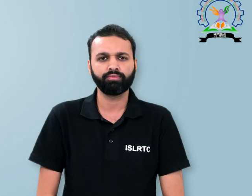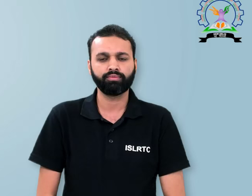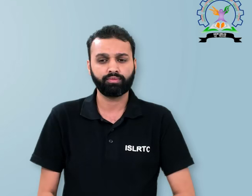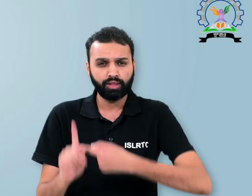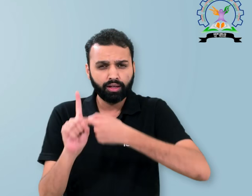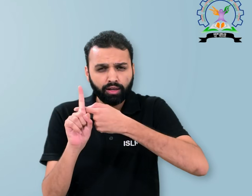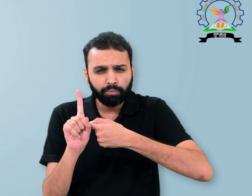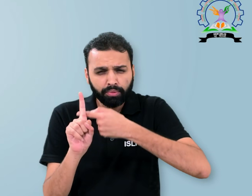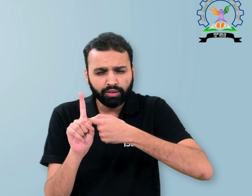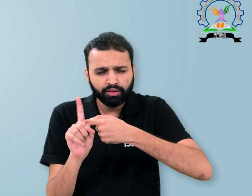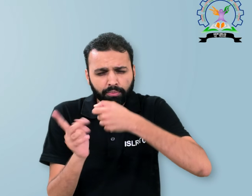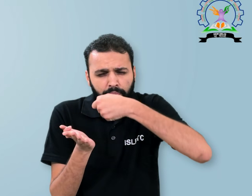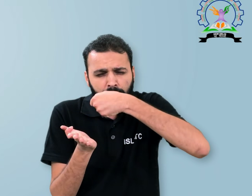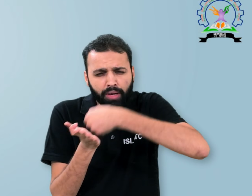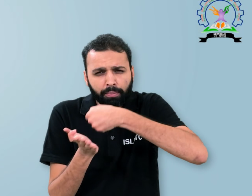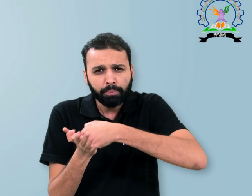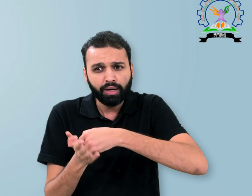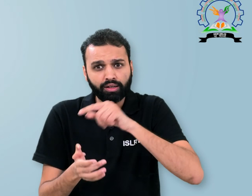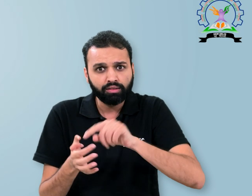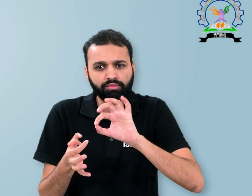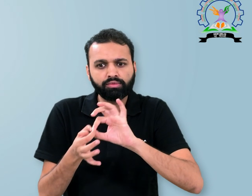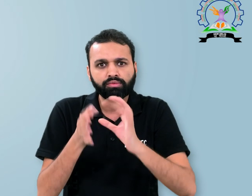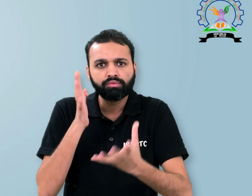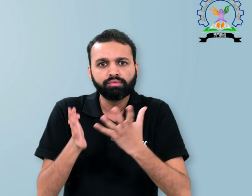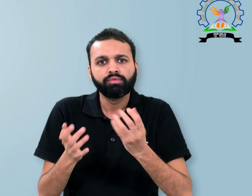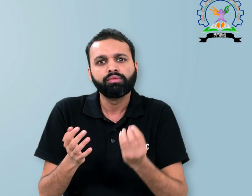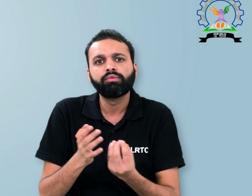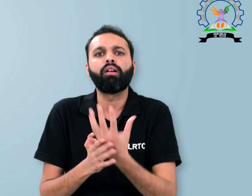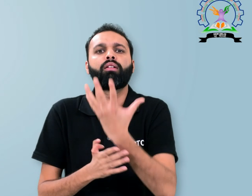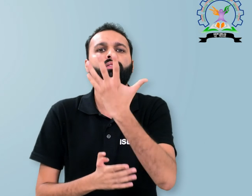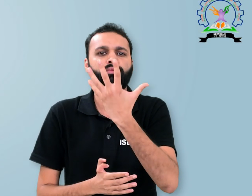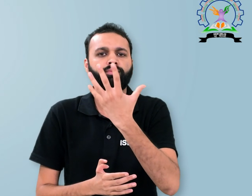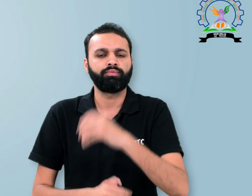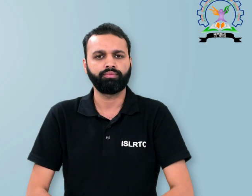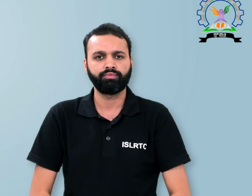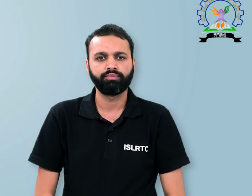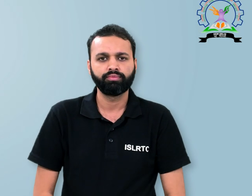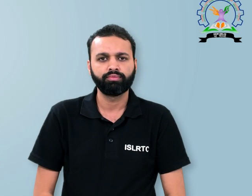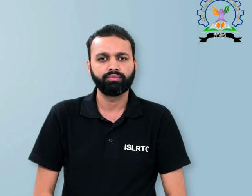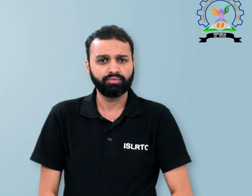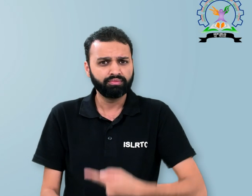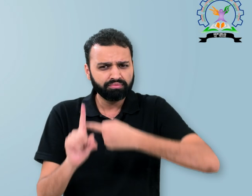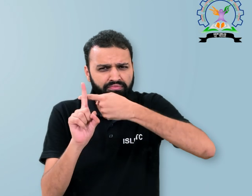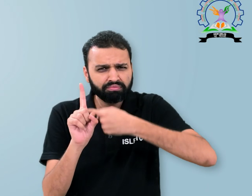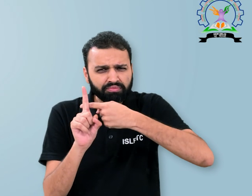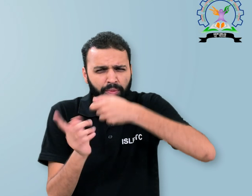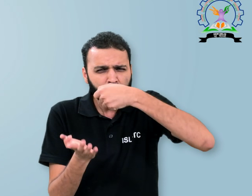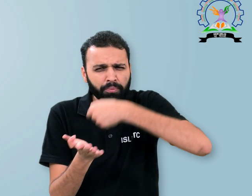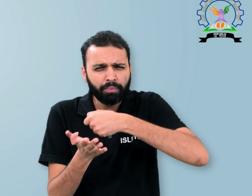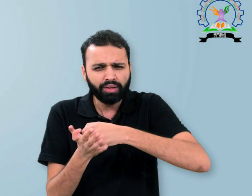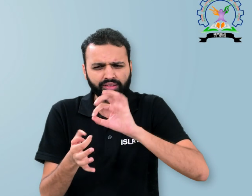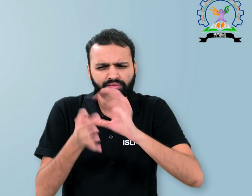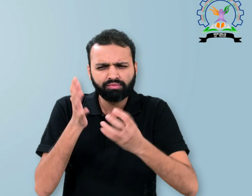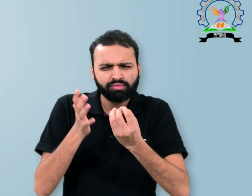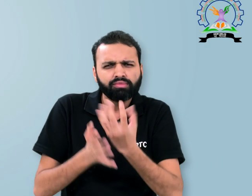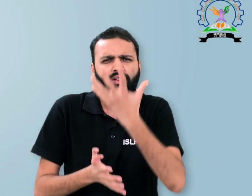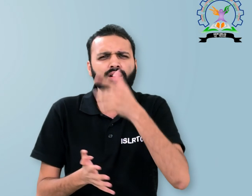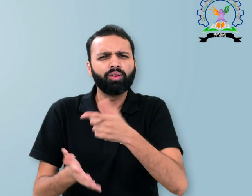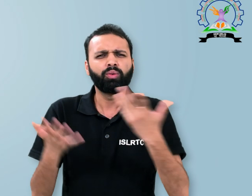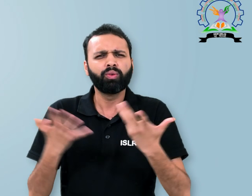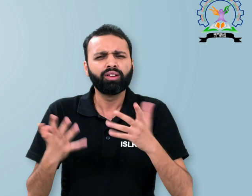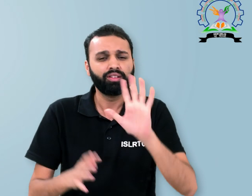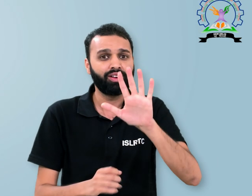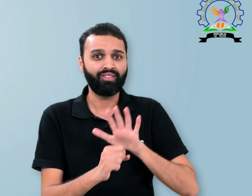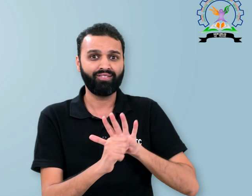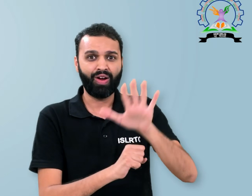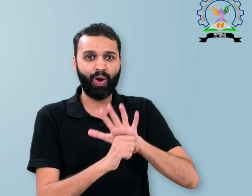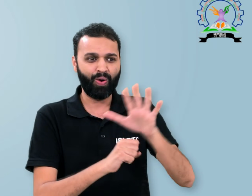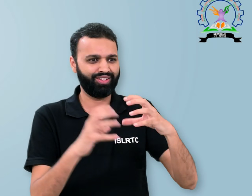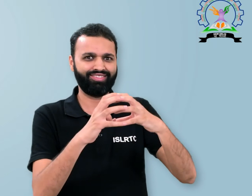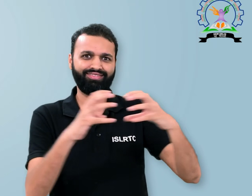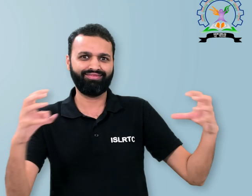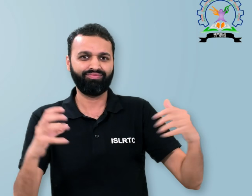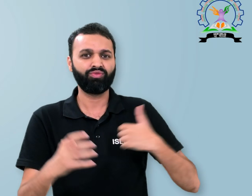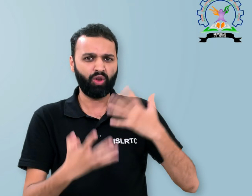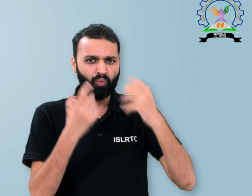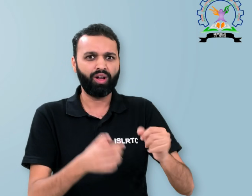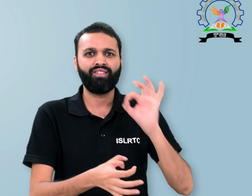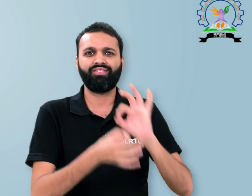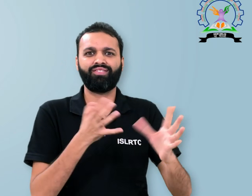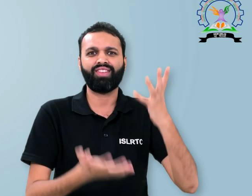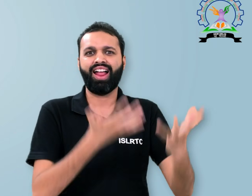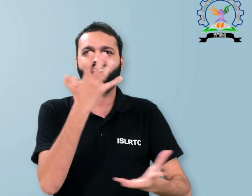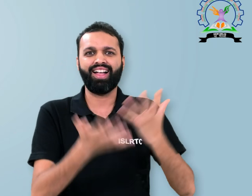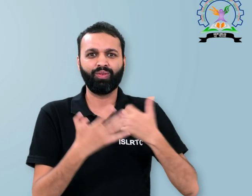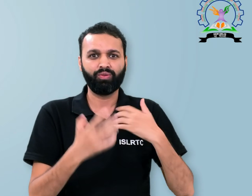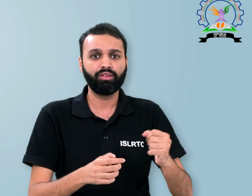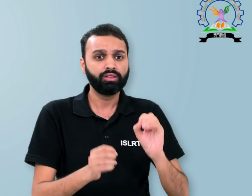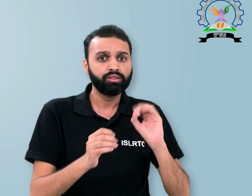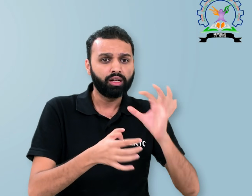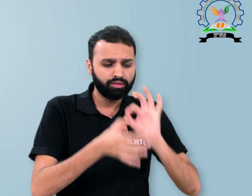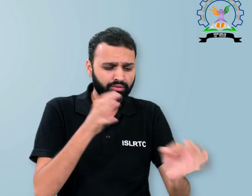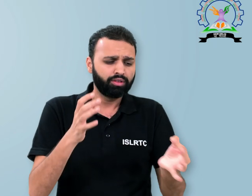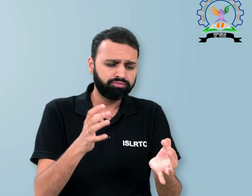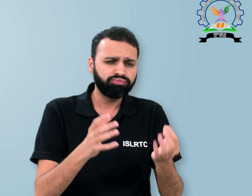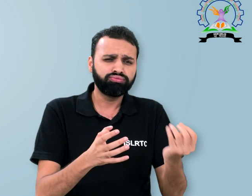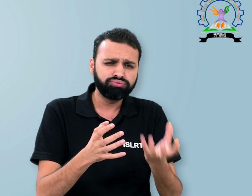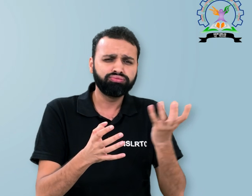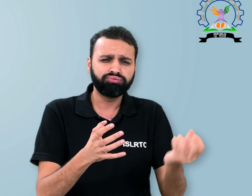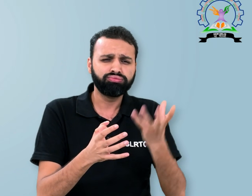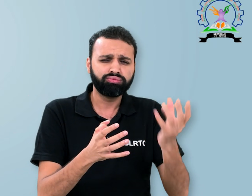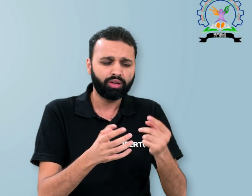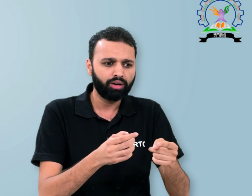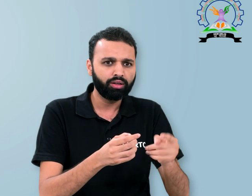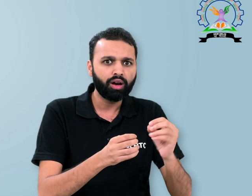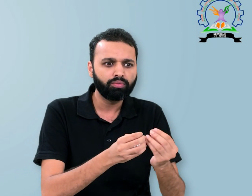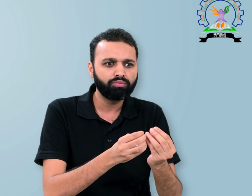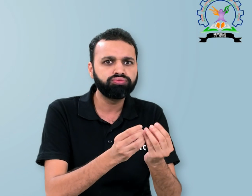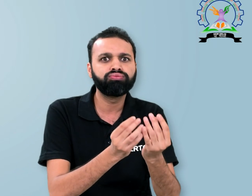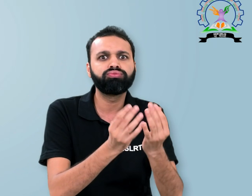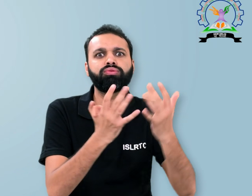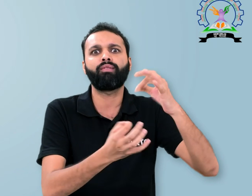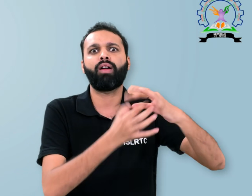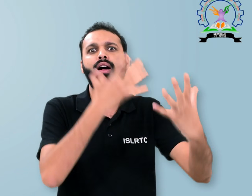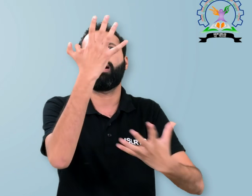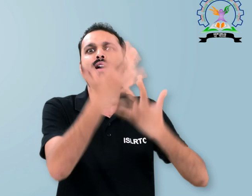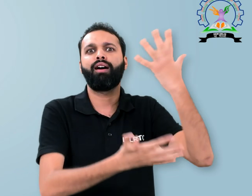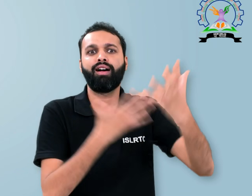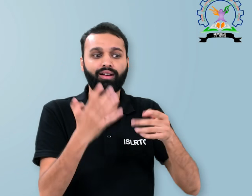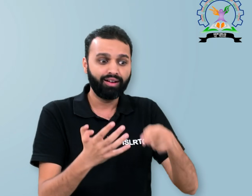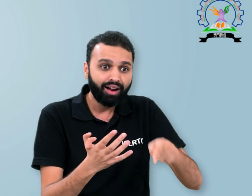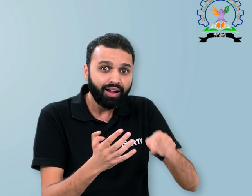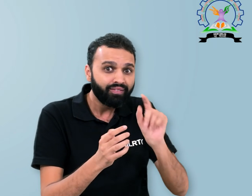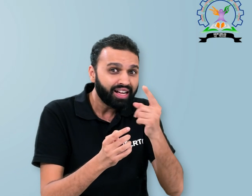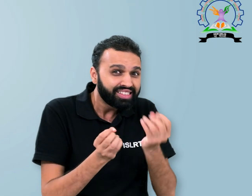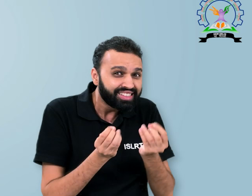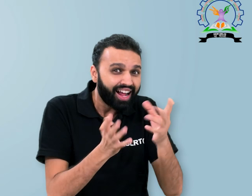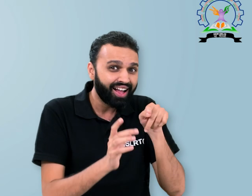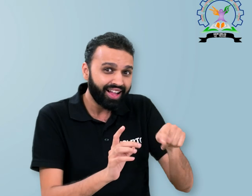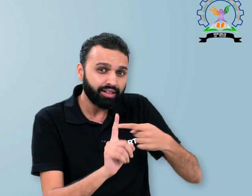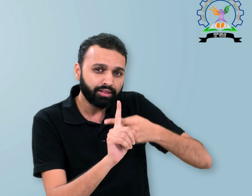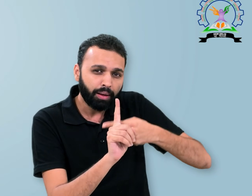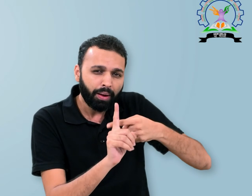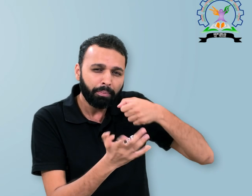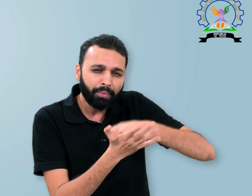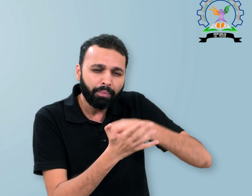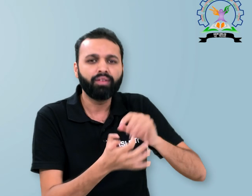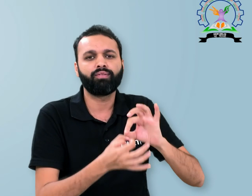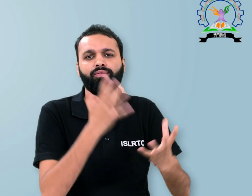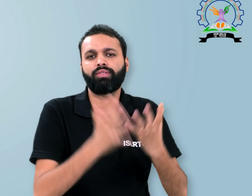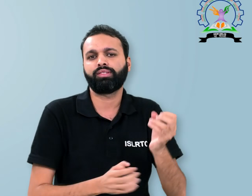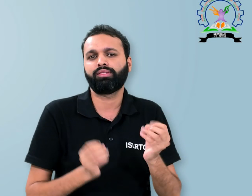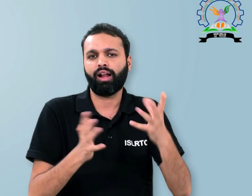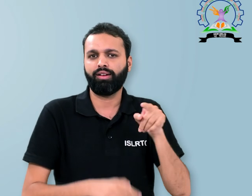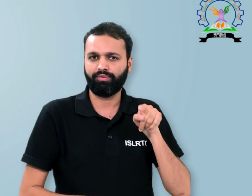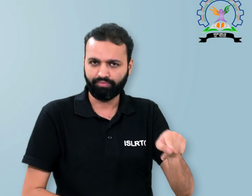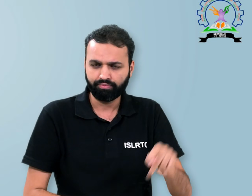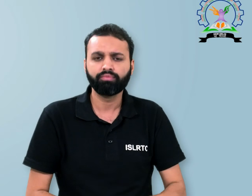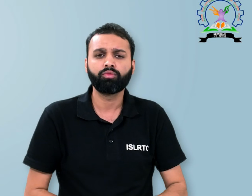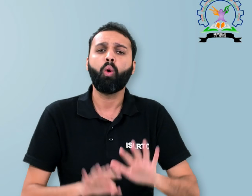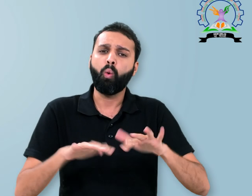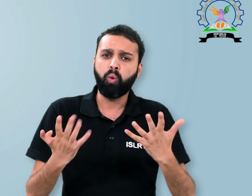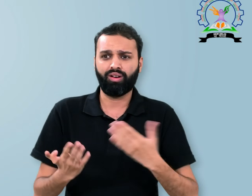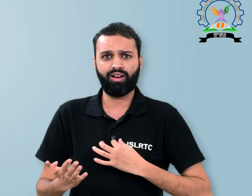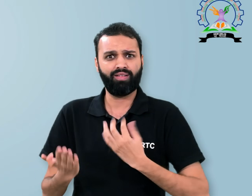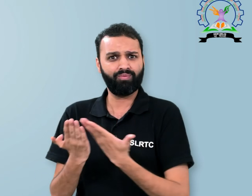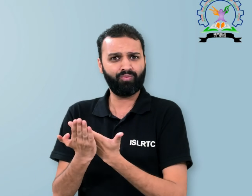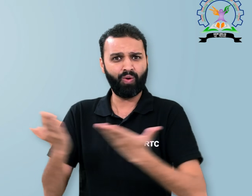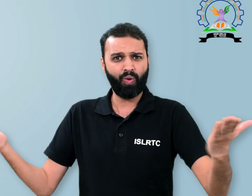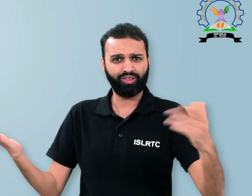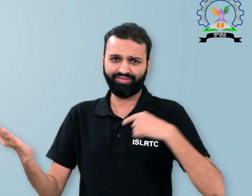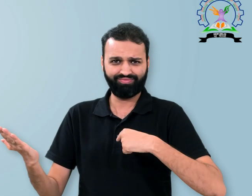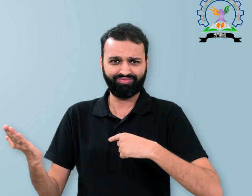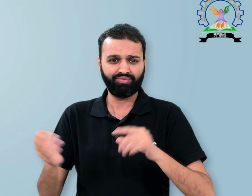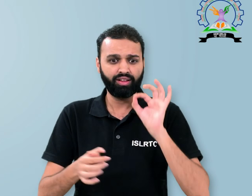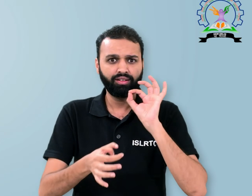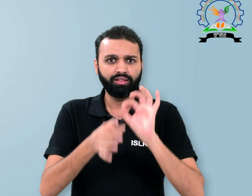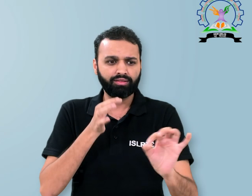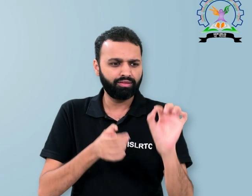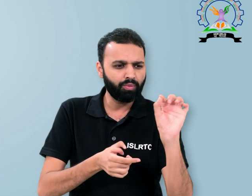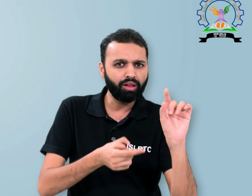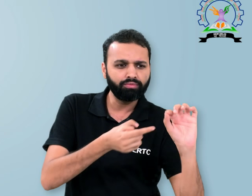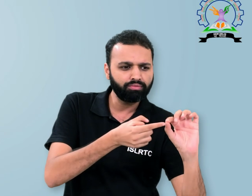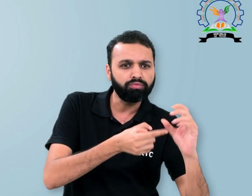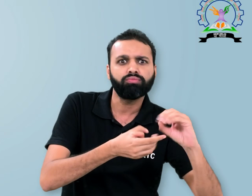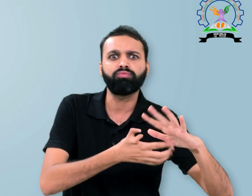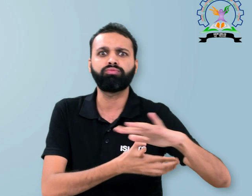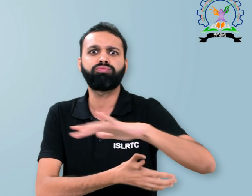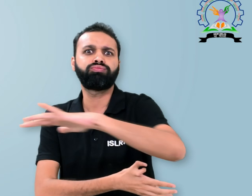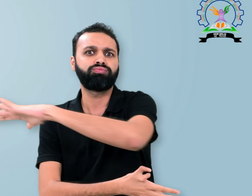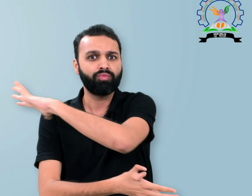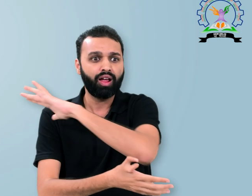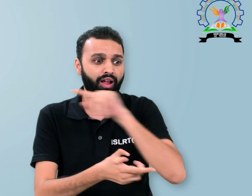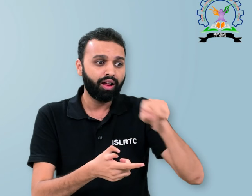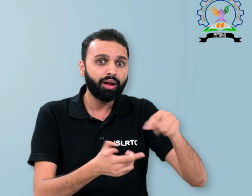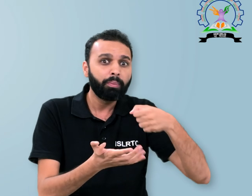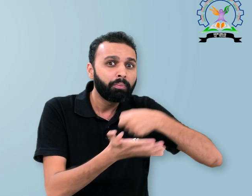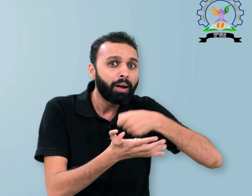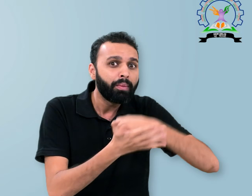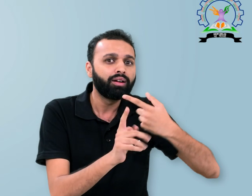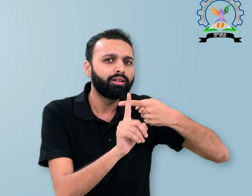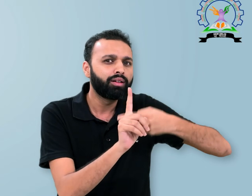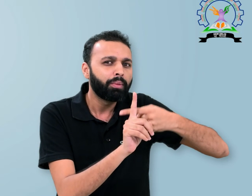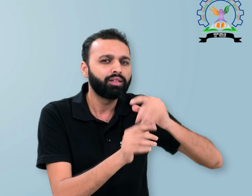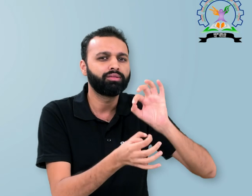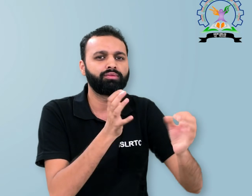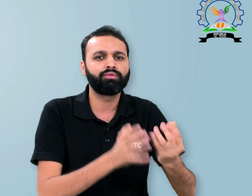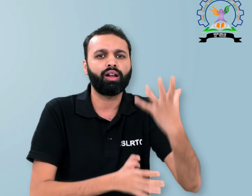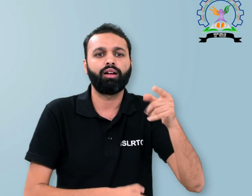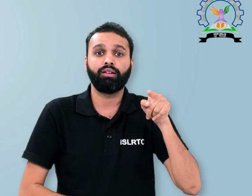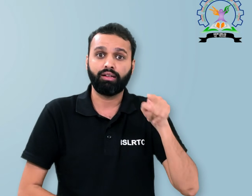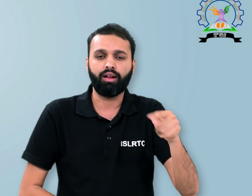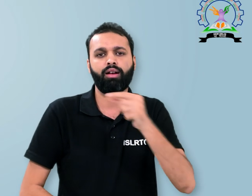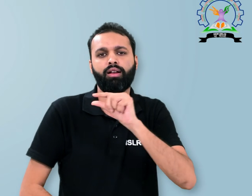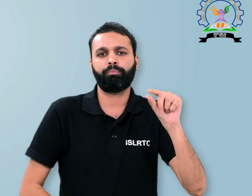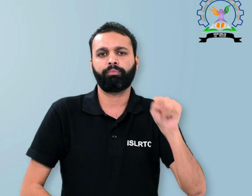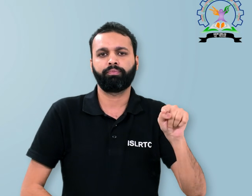Ignition temperature The ignition temperature of a substance is the minimum temperature that is required to start or cause combustion.